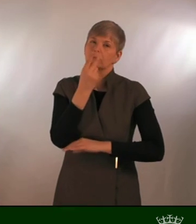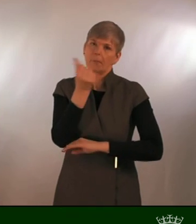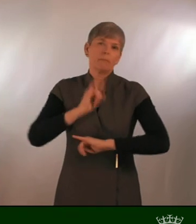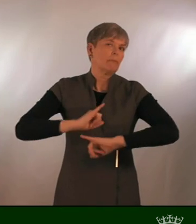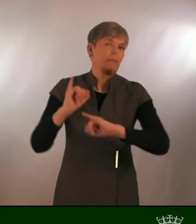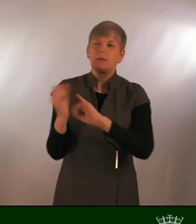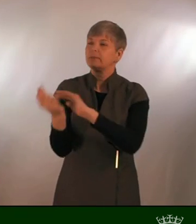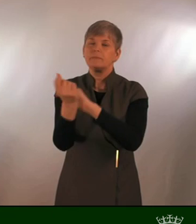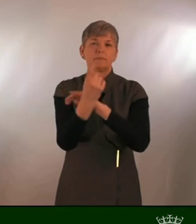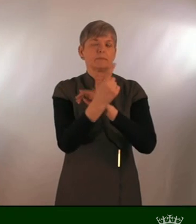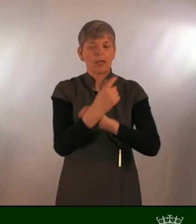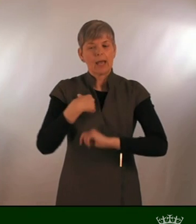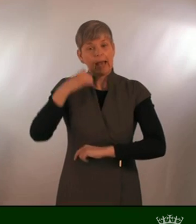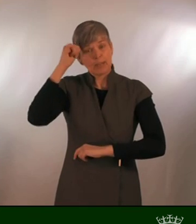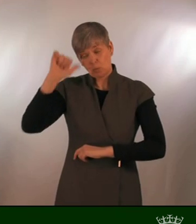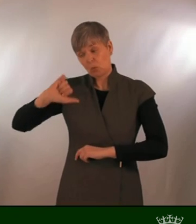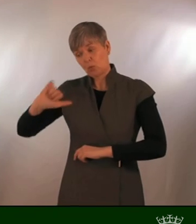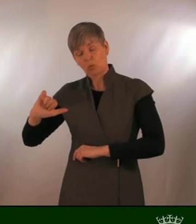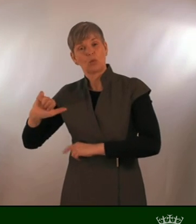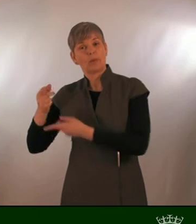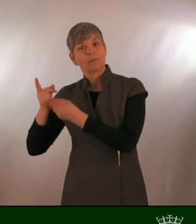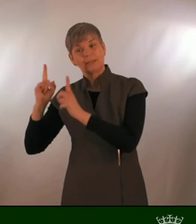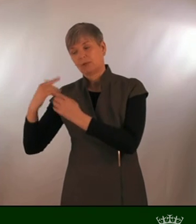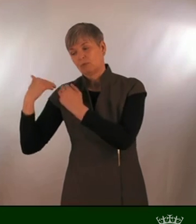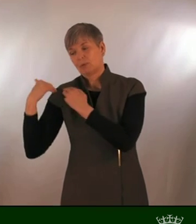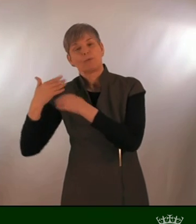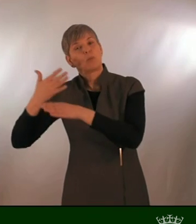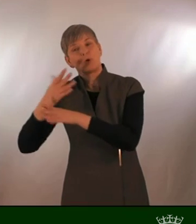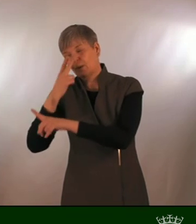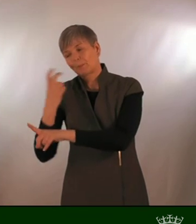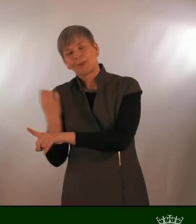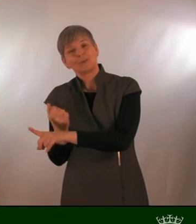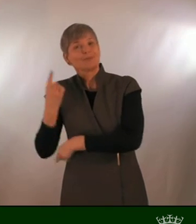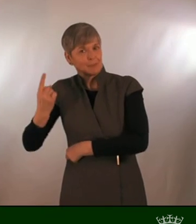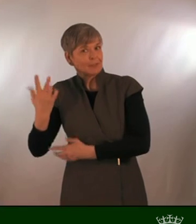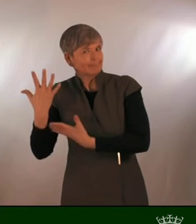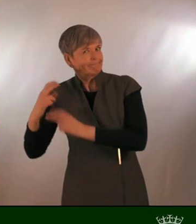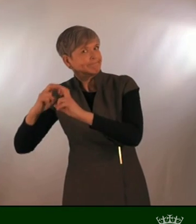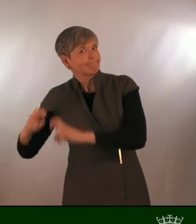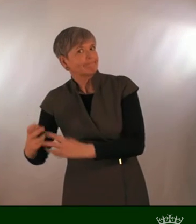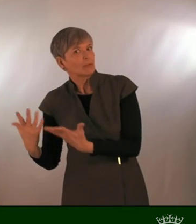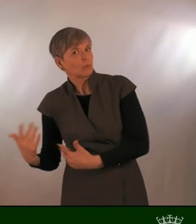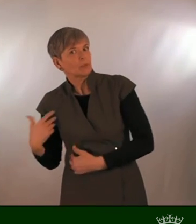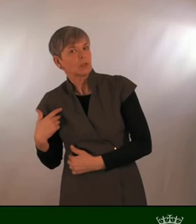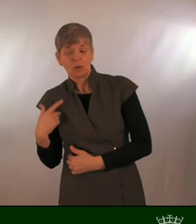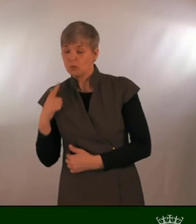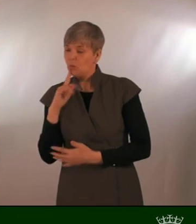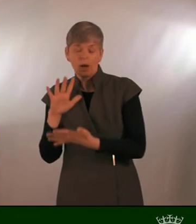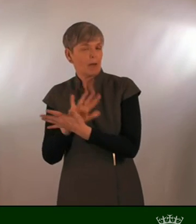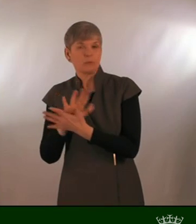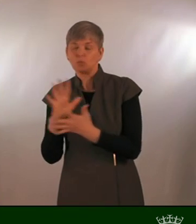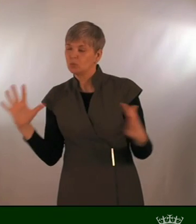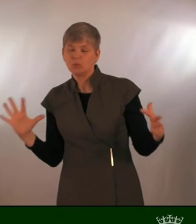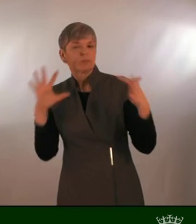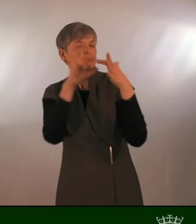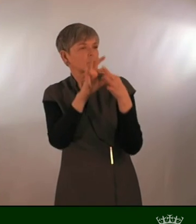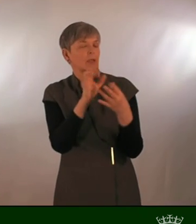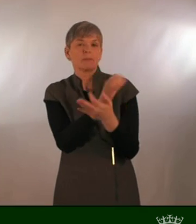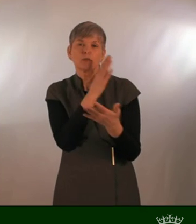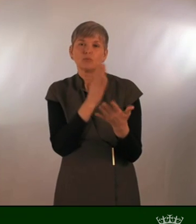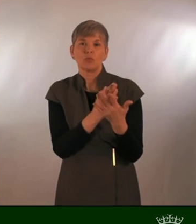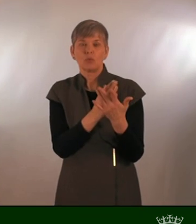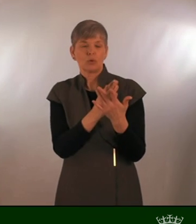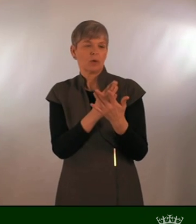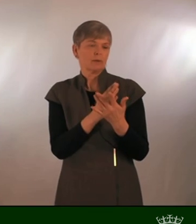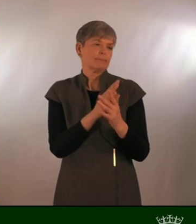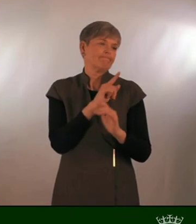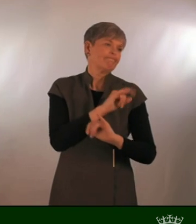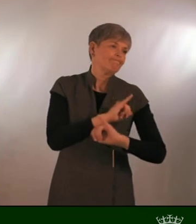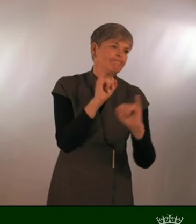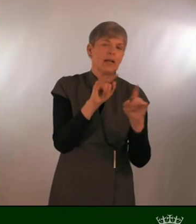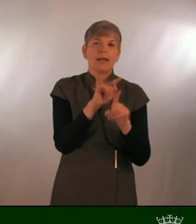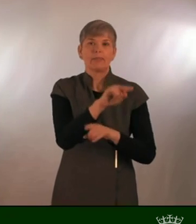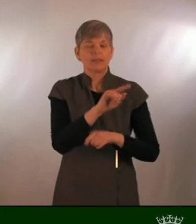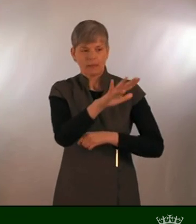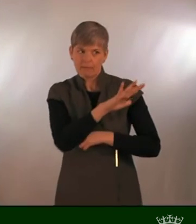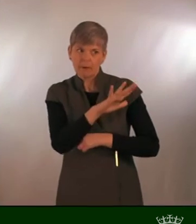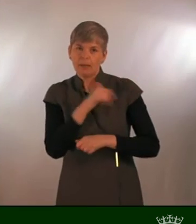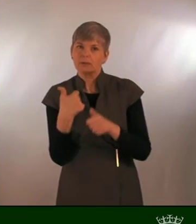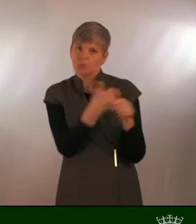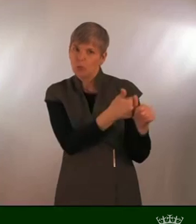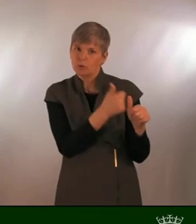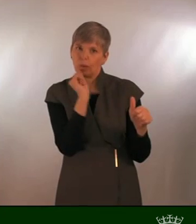I know that my right honourable Friend the Secretary of State for Work and Pensions is looking at that, and is very happy to work with the honourable Gentleman to make sure that in such tragic cases, the family’s needs are met.